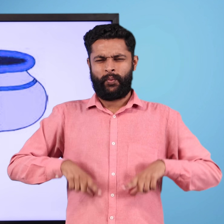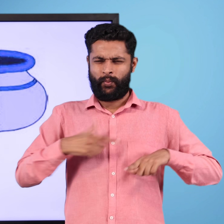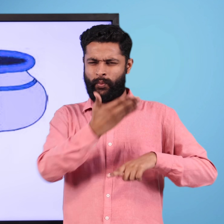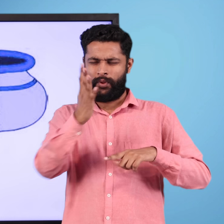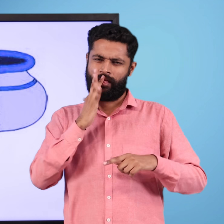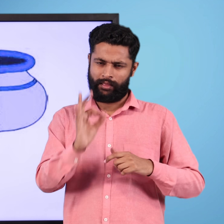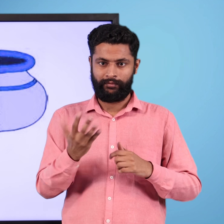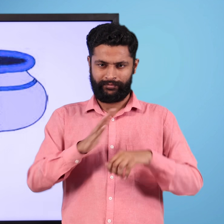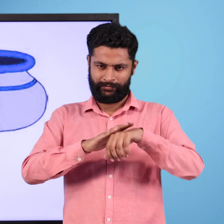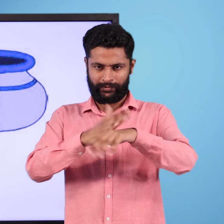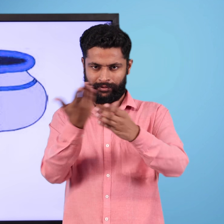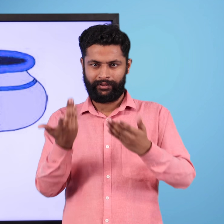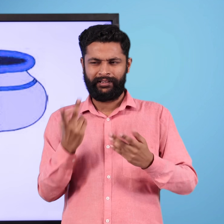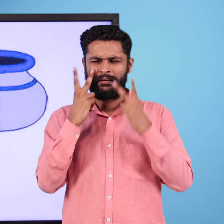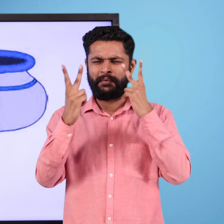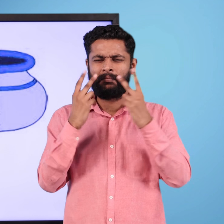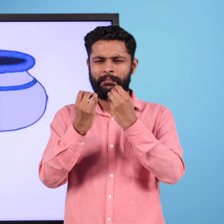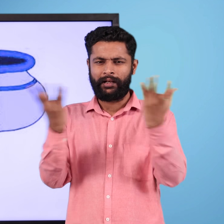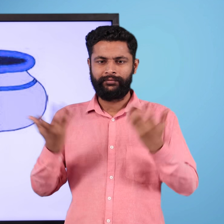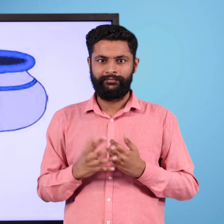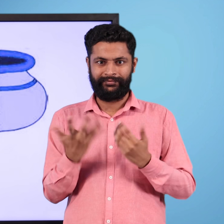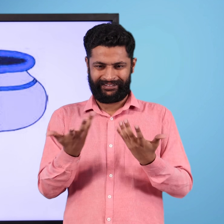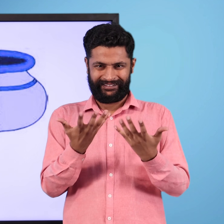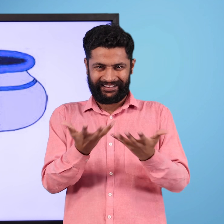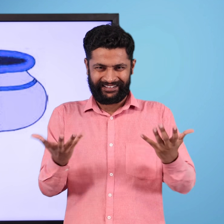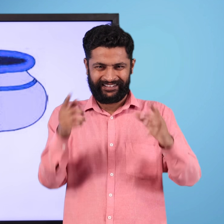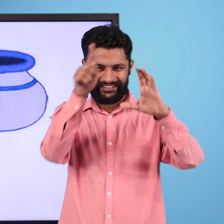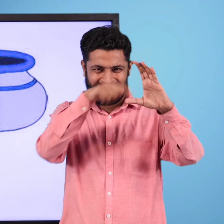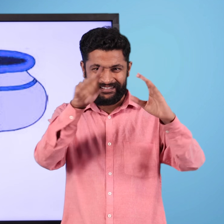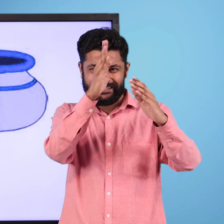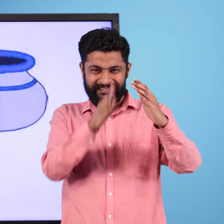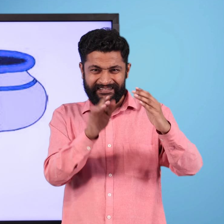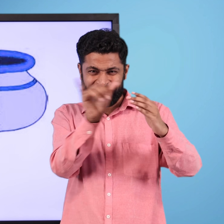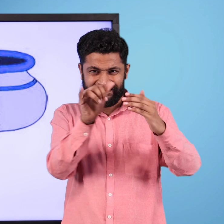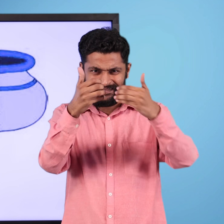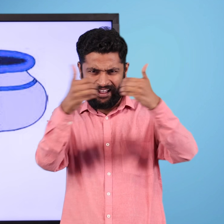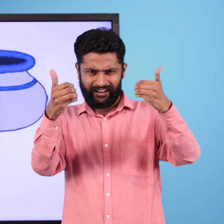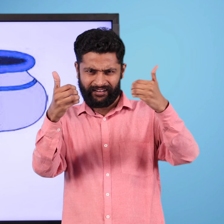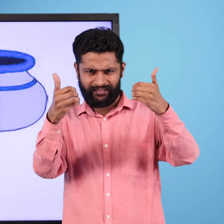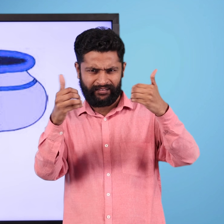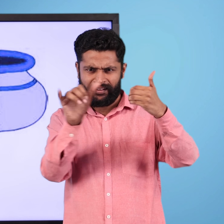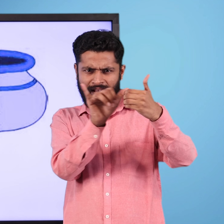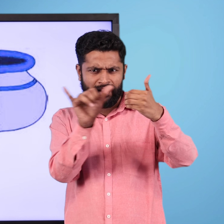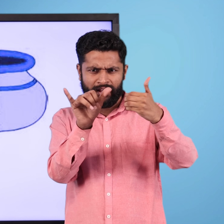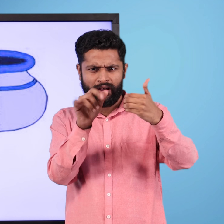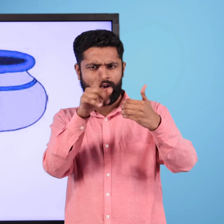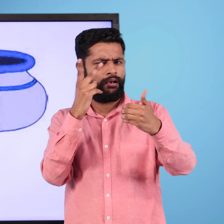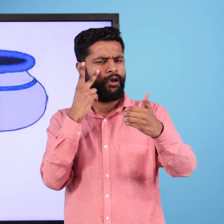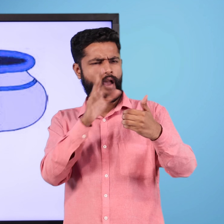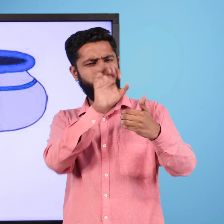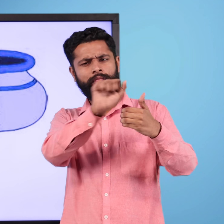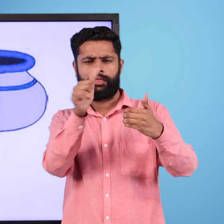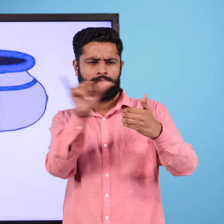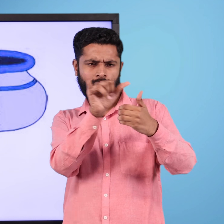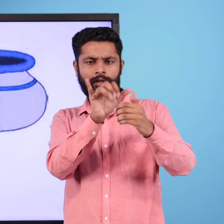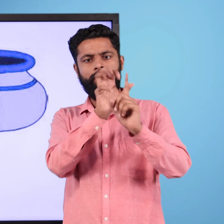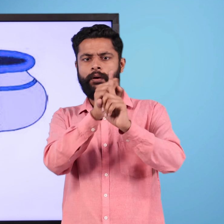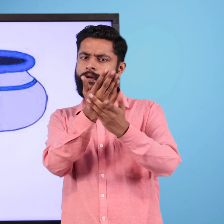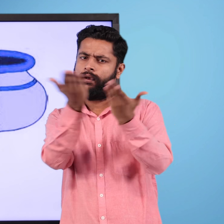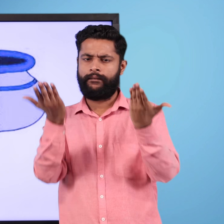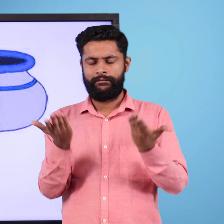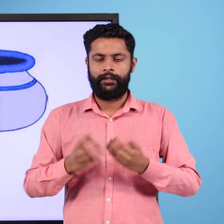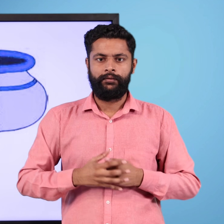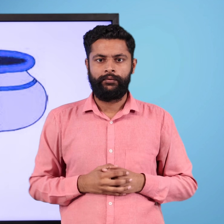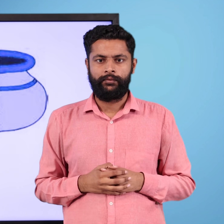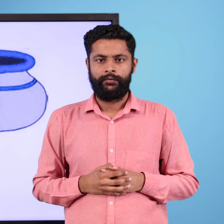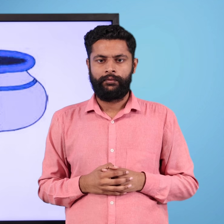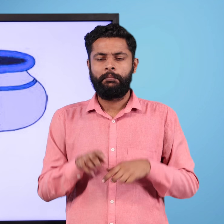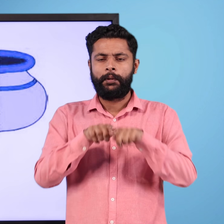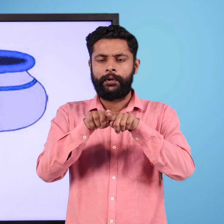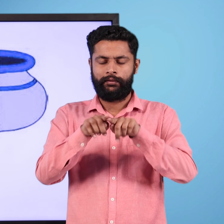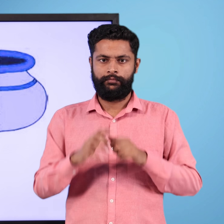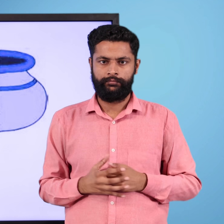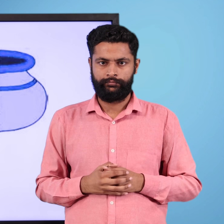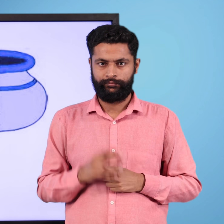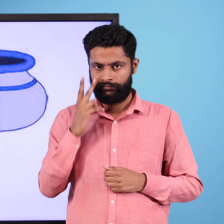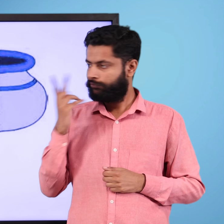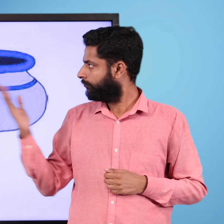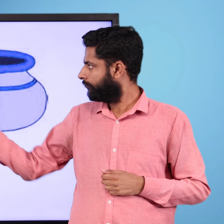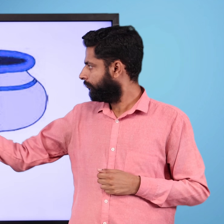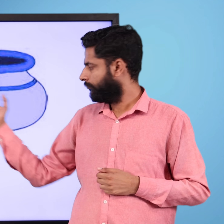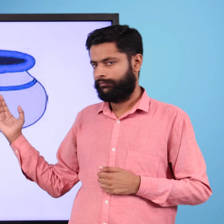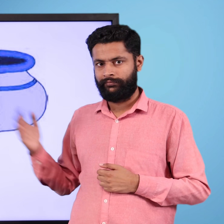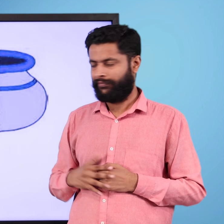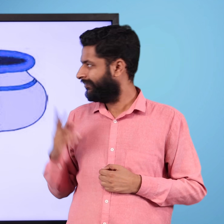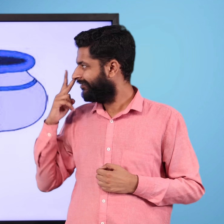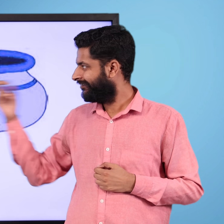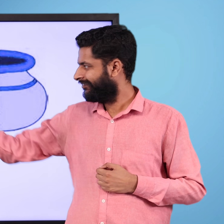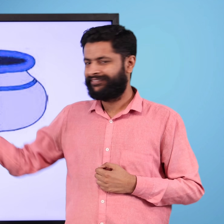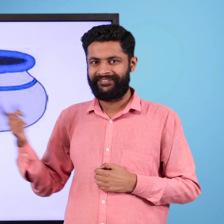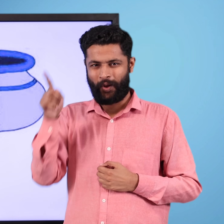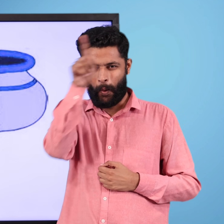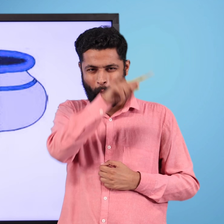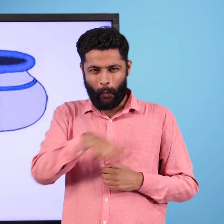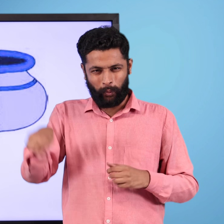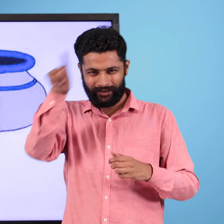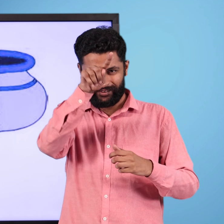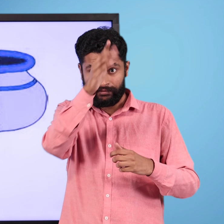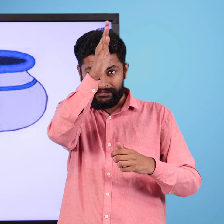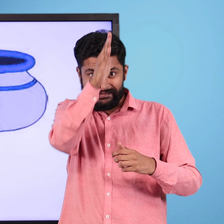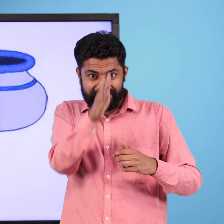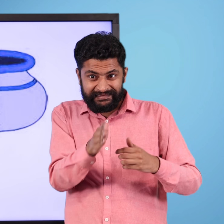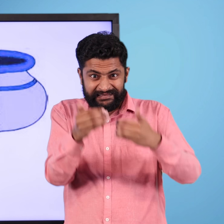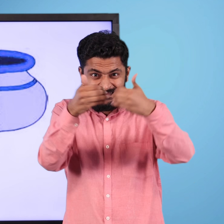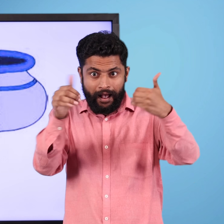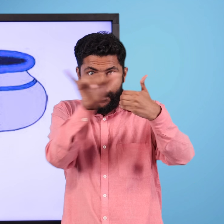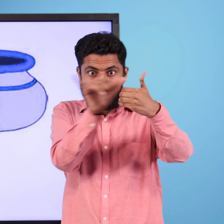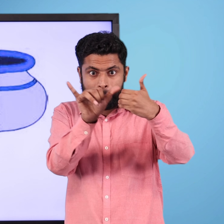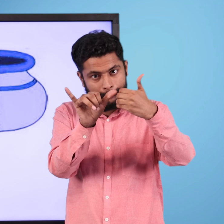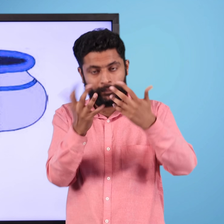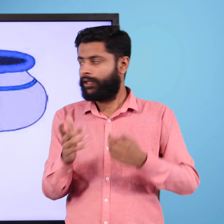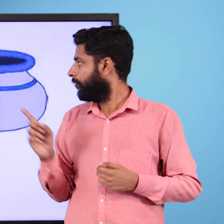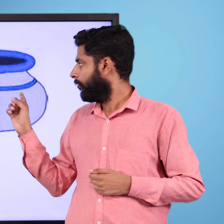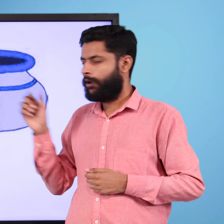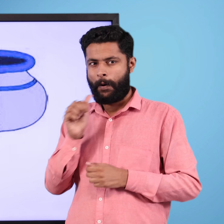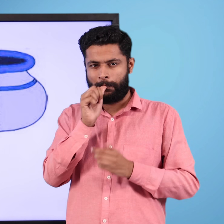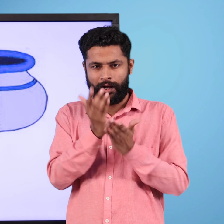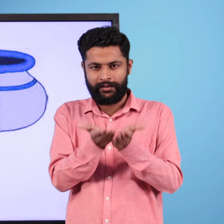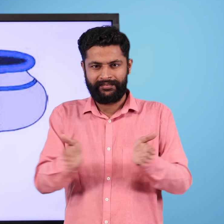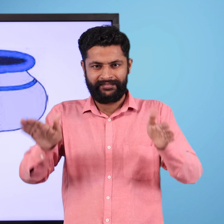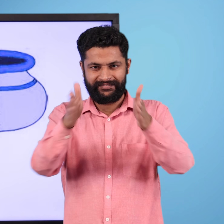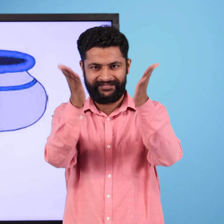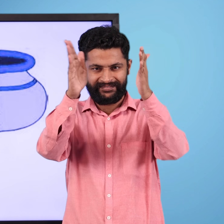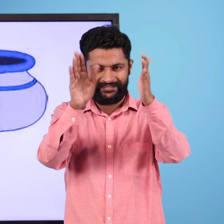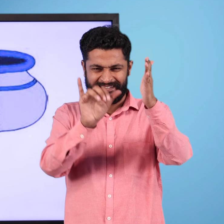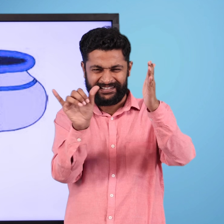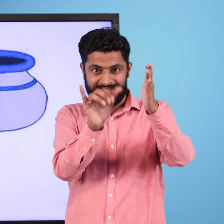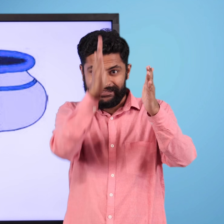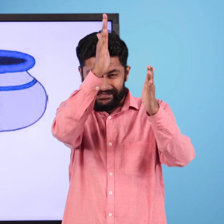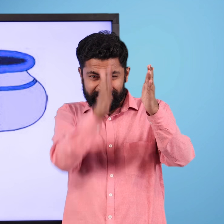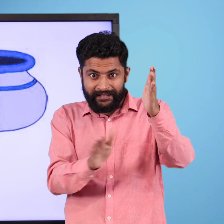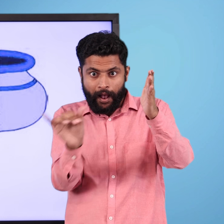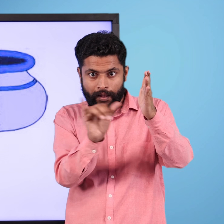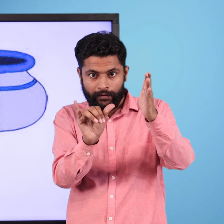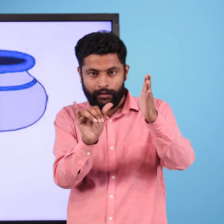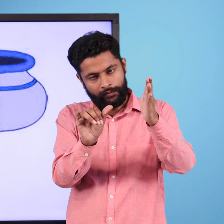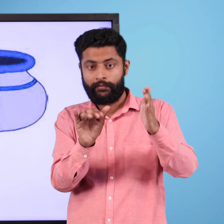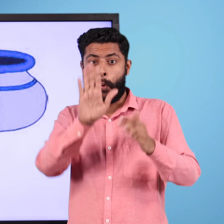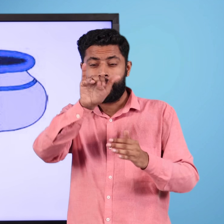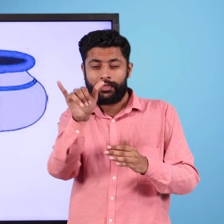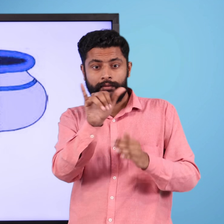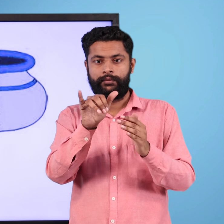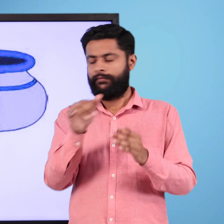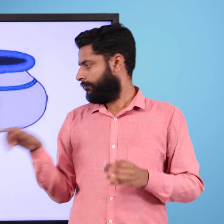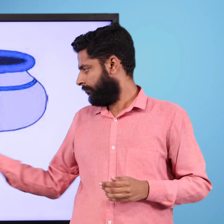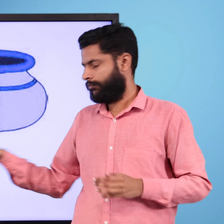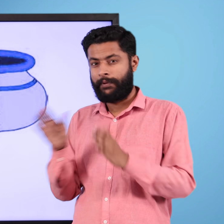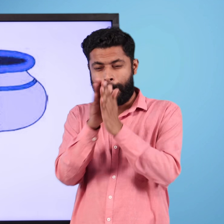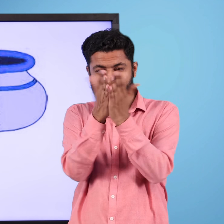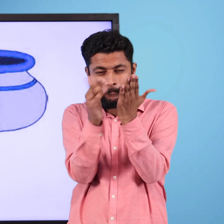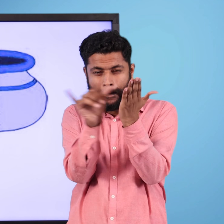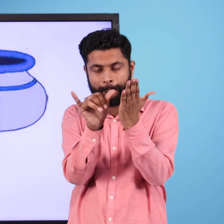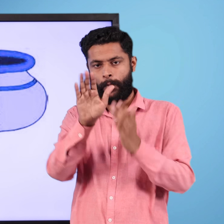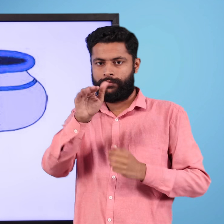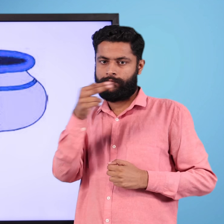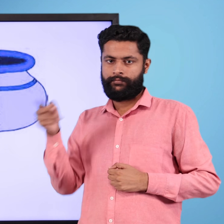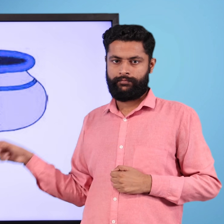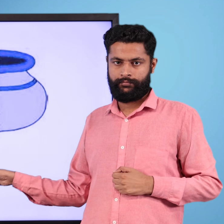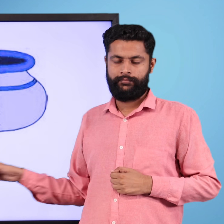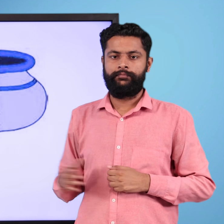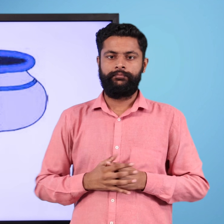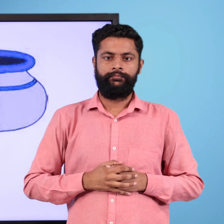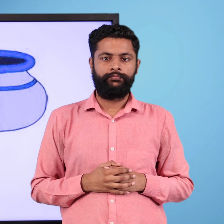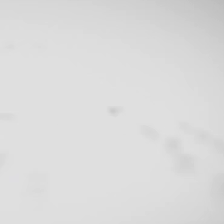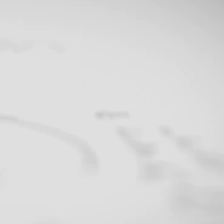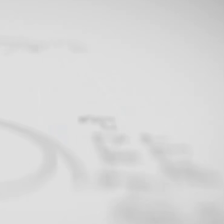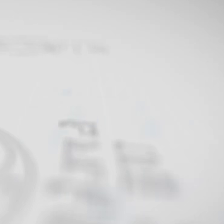When we see certain figures with evenly balanced proportions, we say, ―They are symmetrical. For example, these figures are symmetrical.